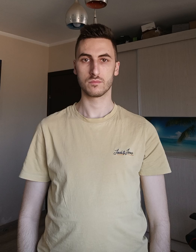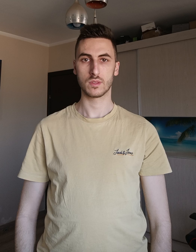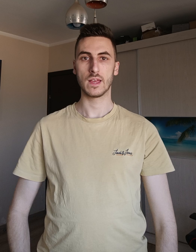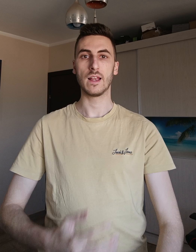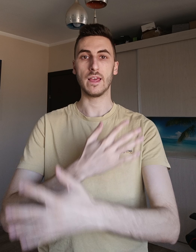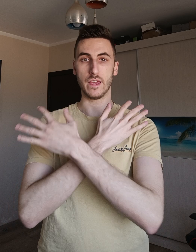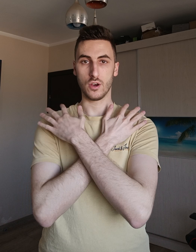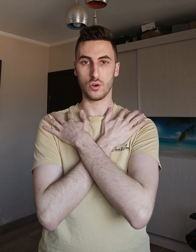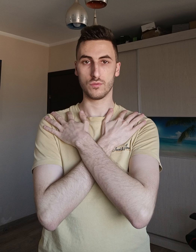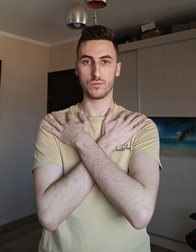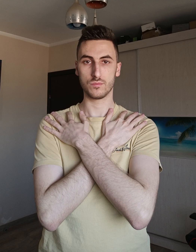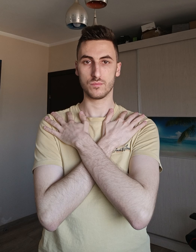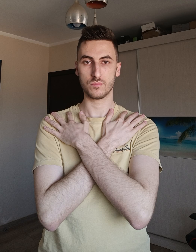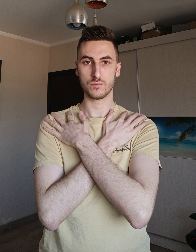לאהוב